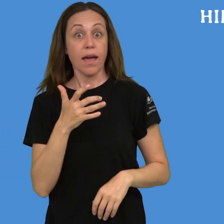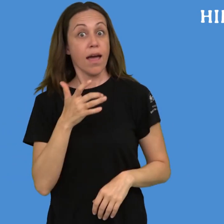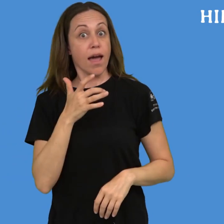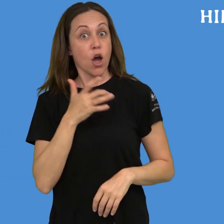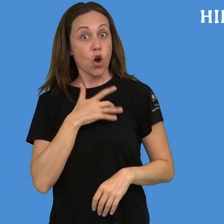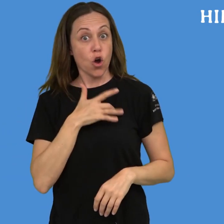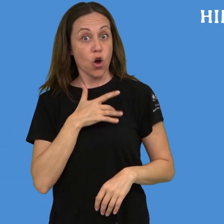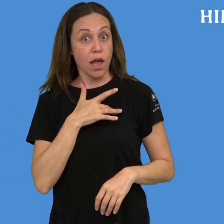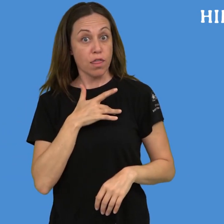corazón